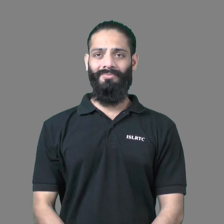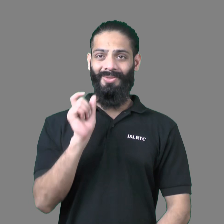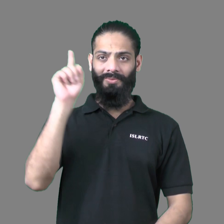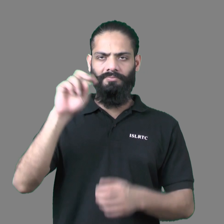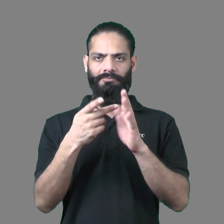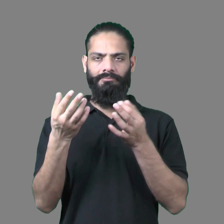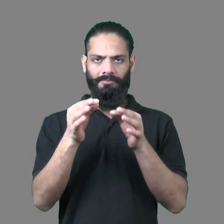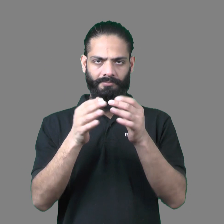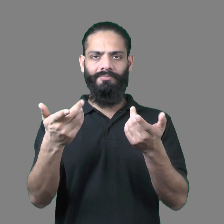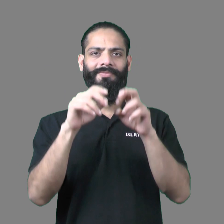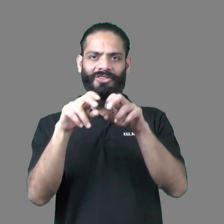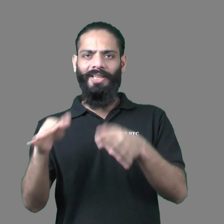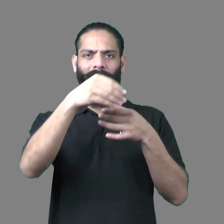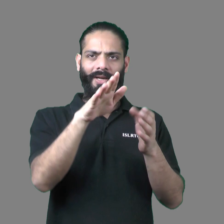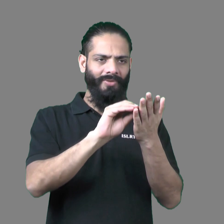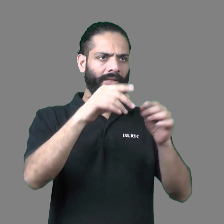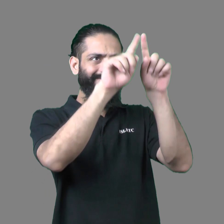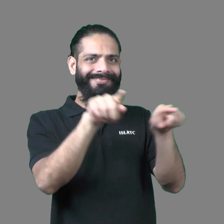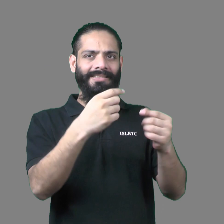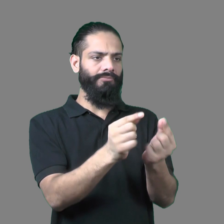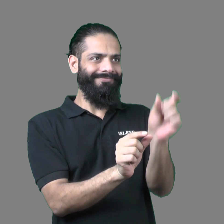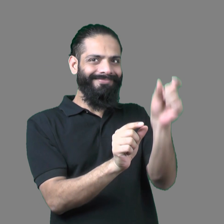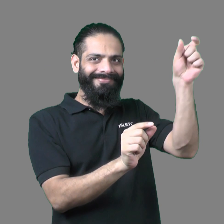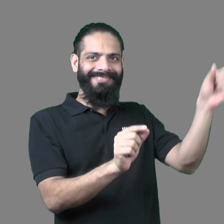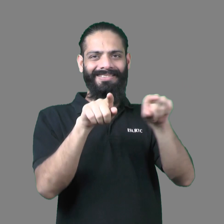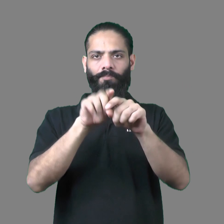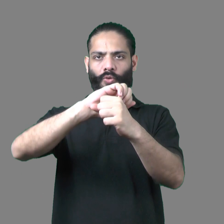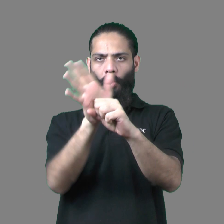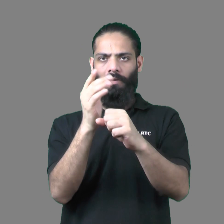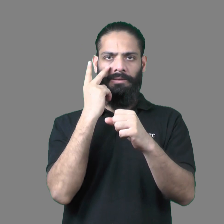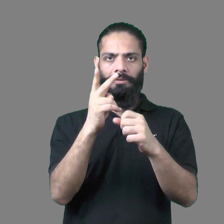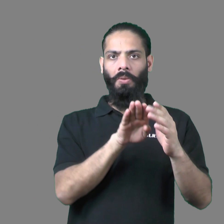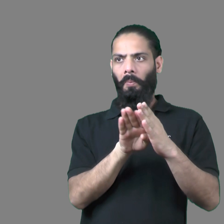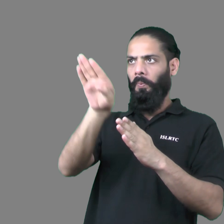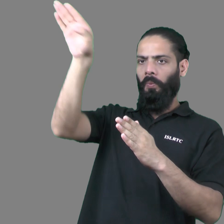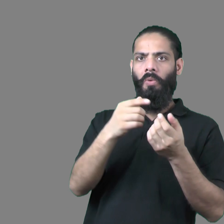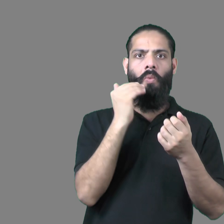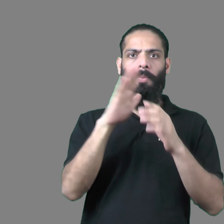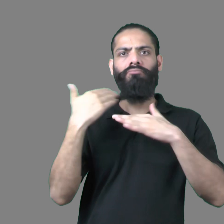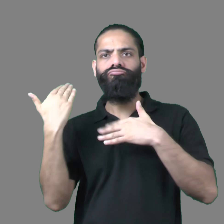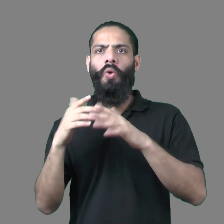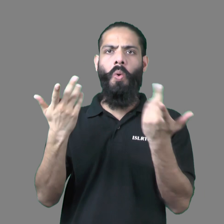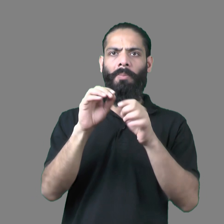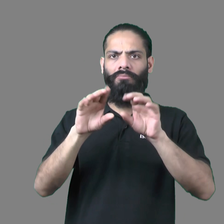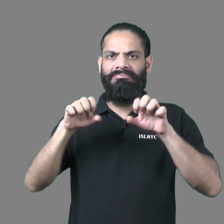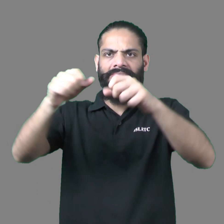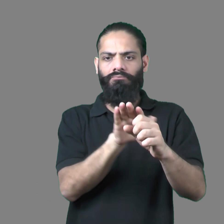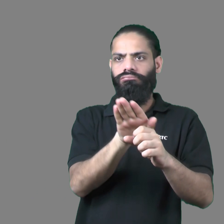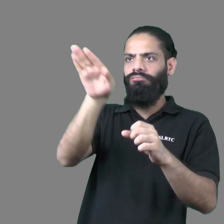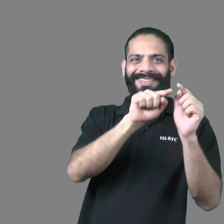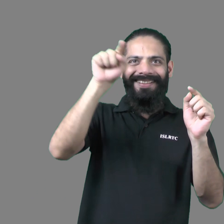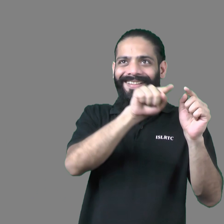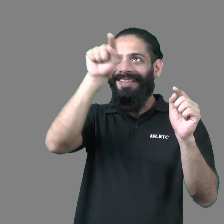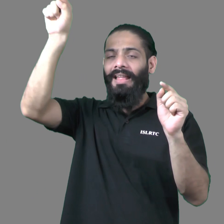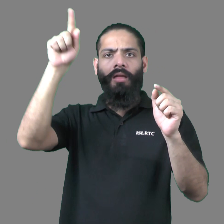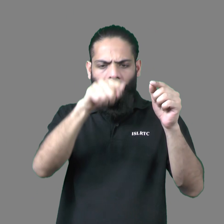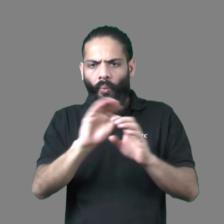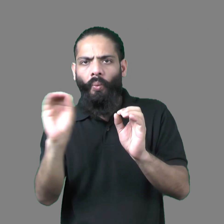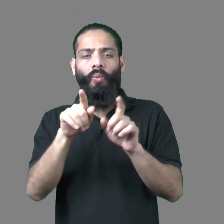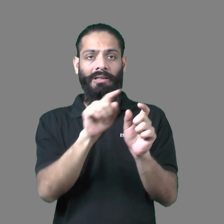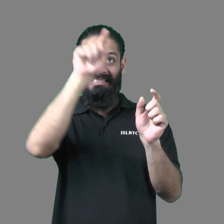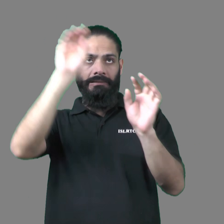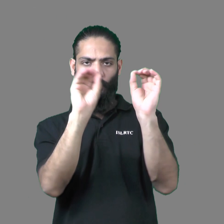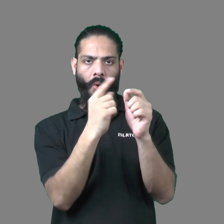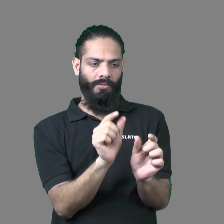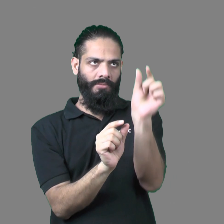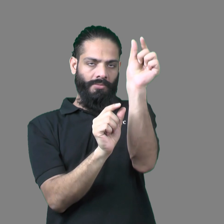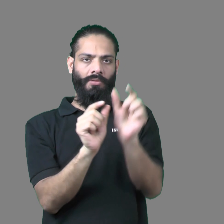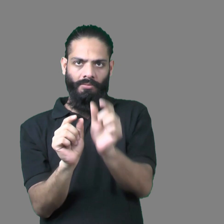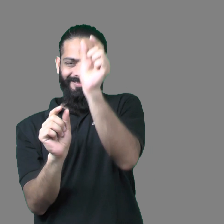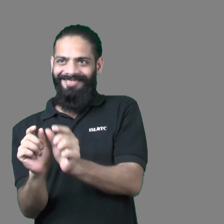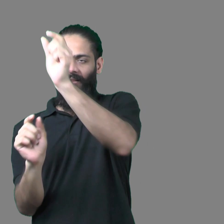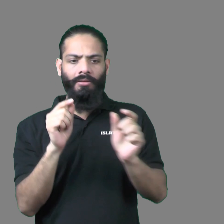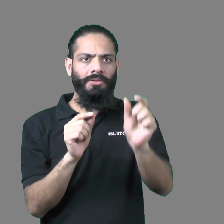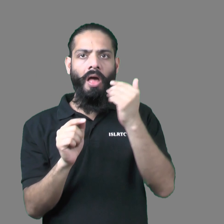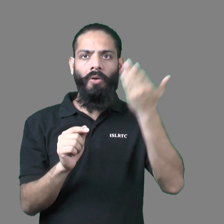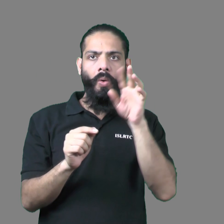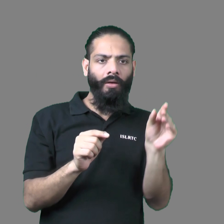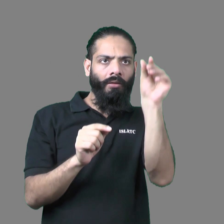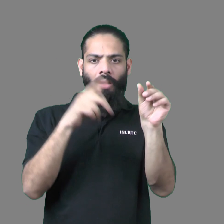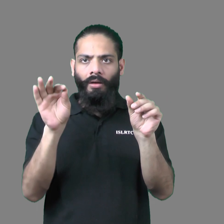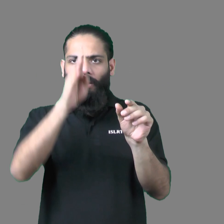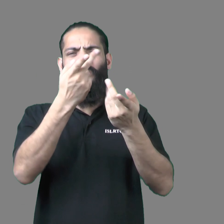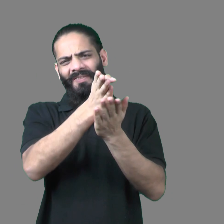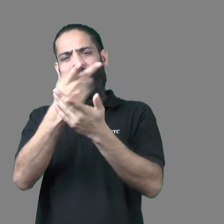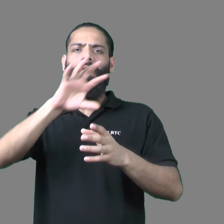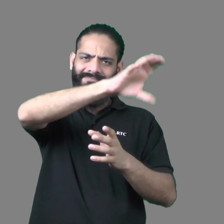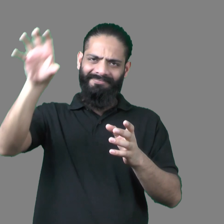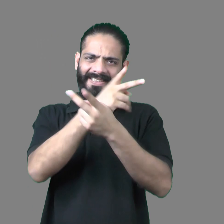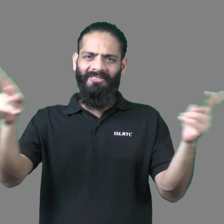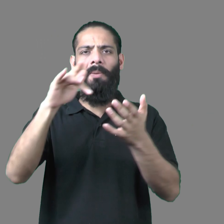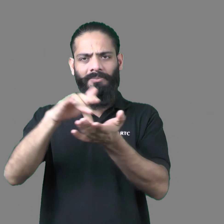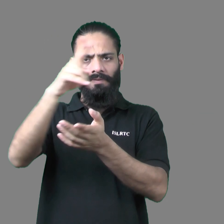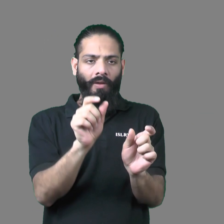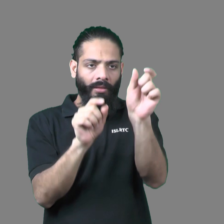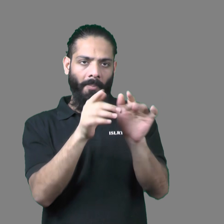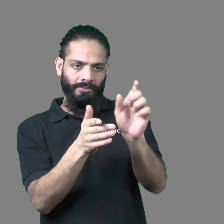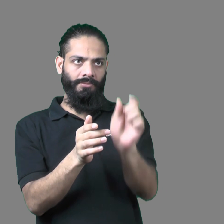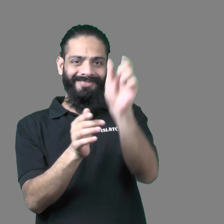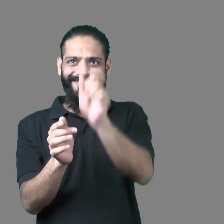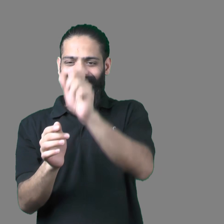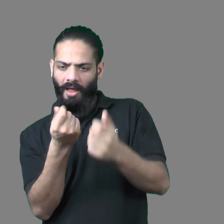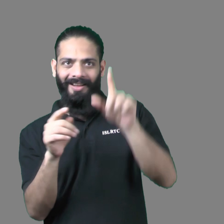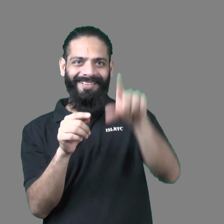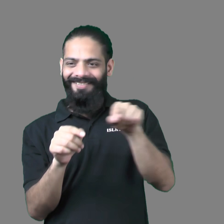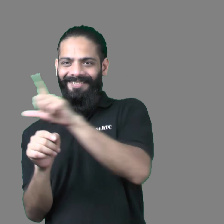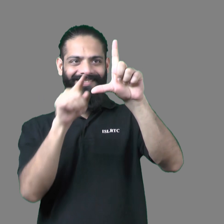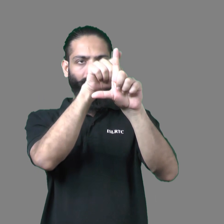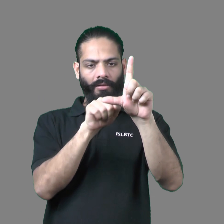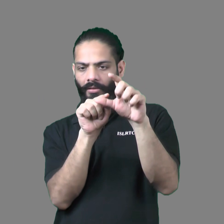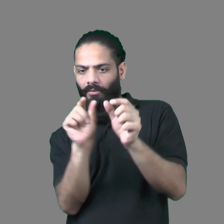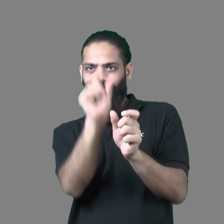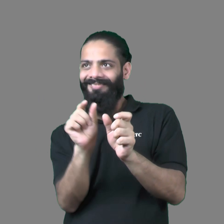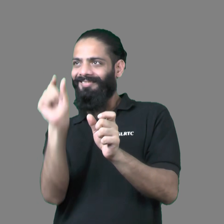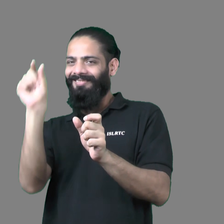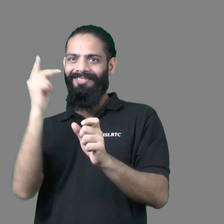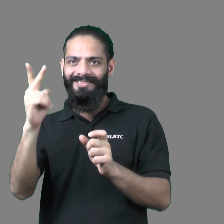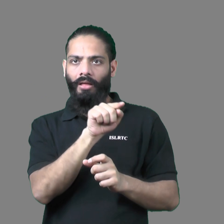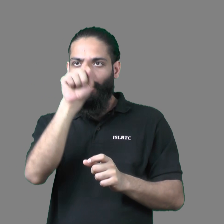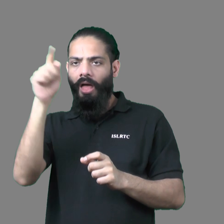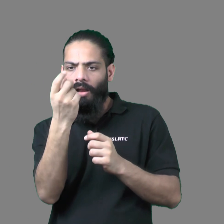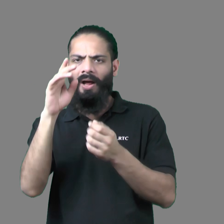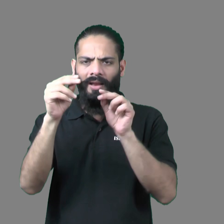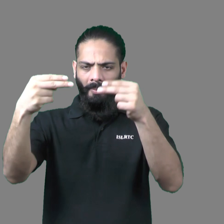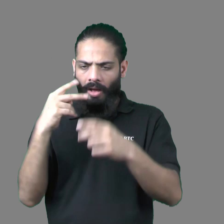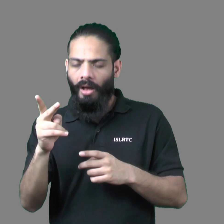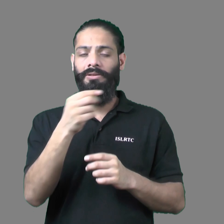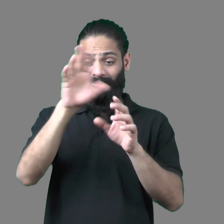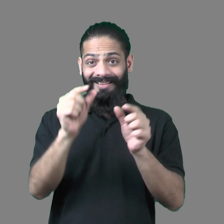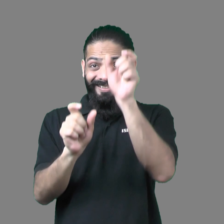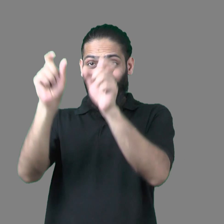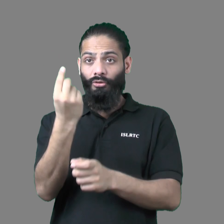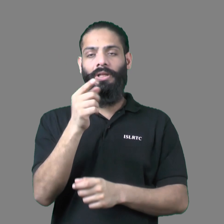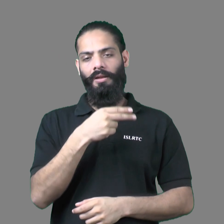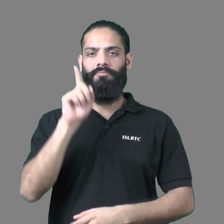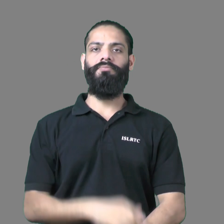Bar Graph